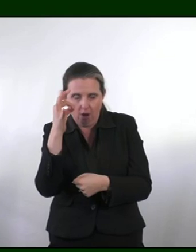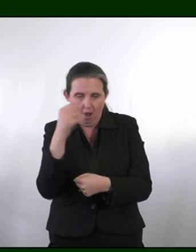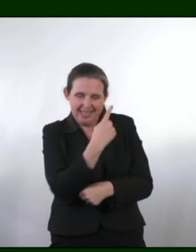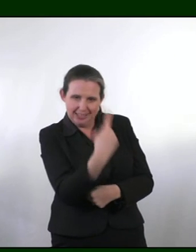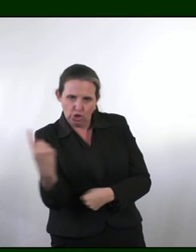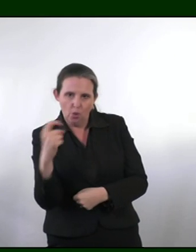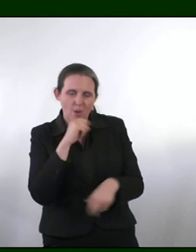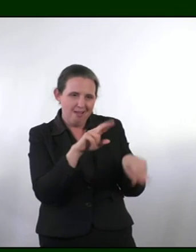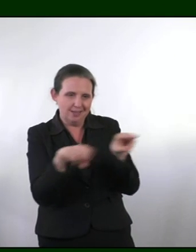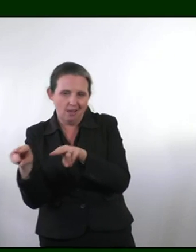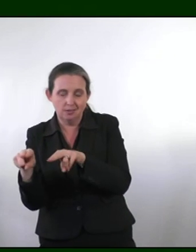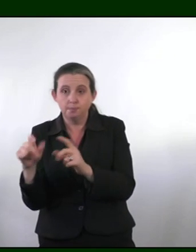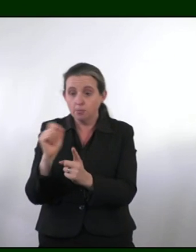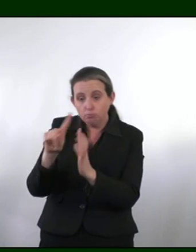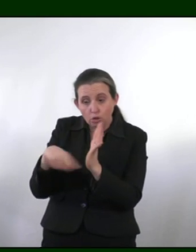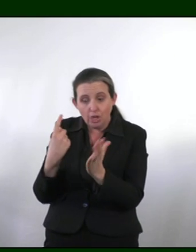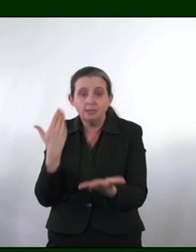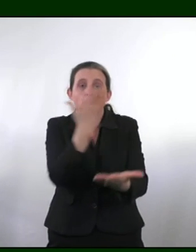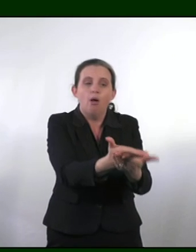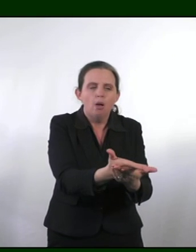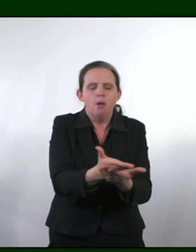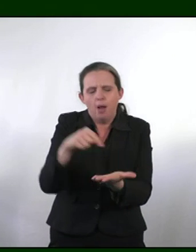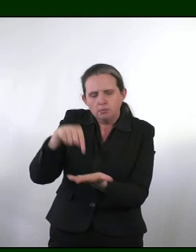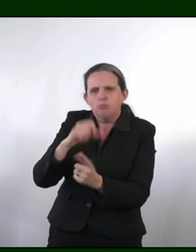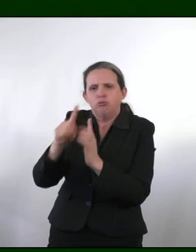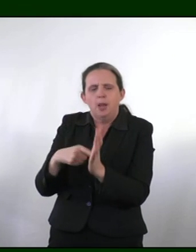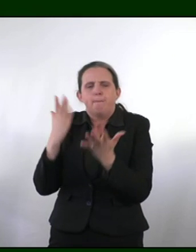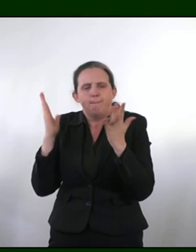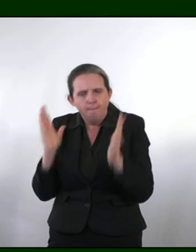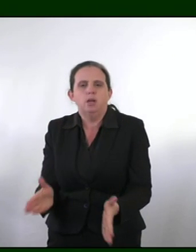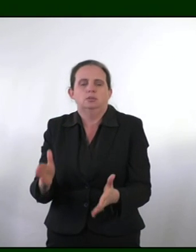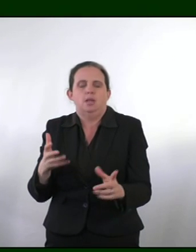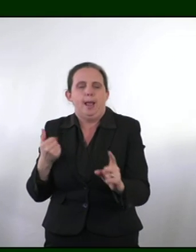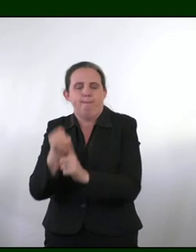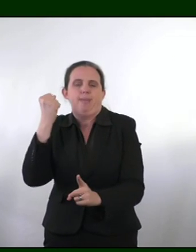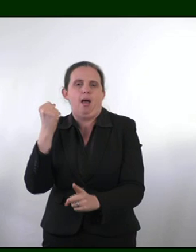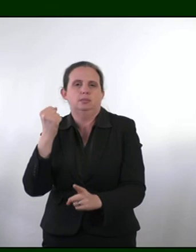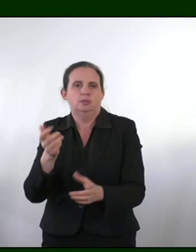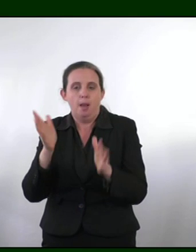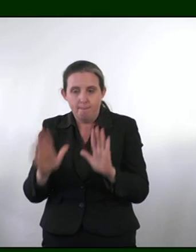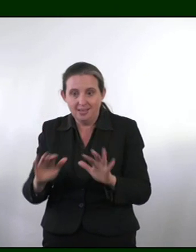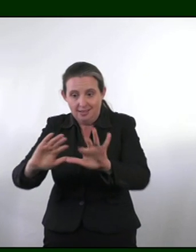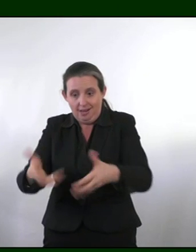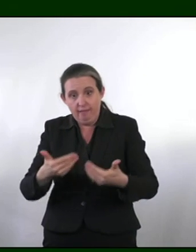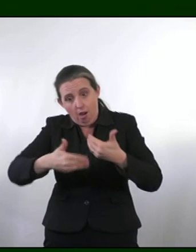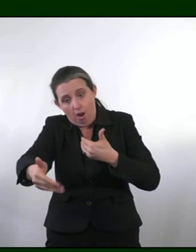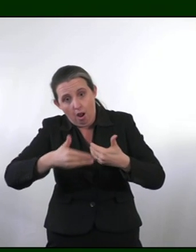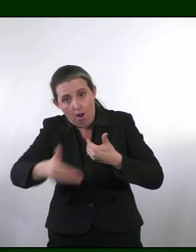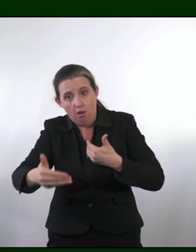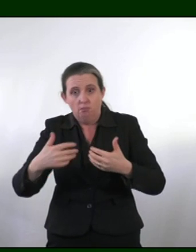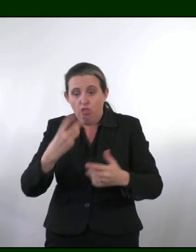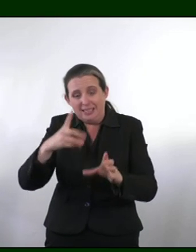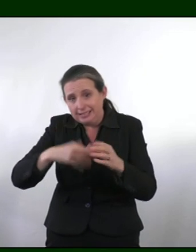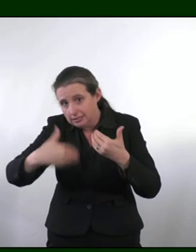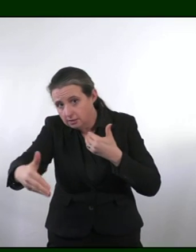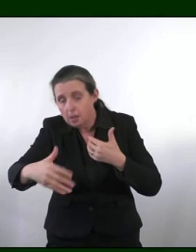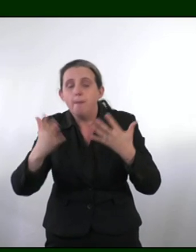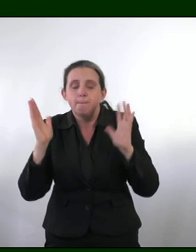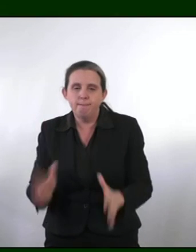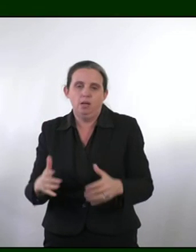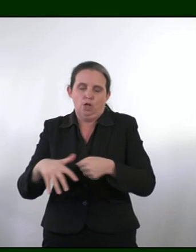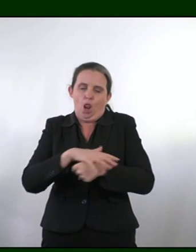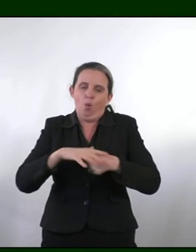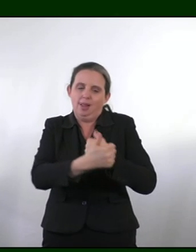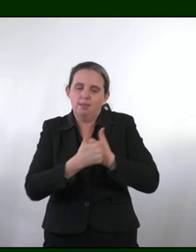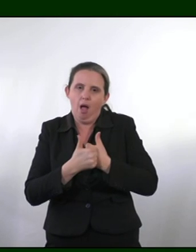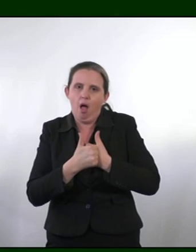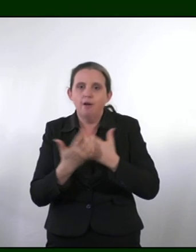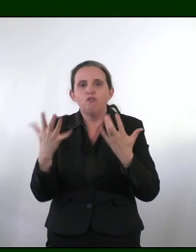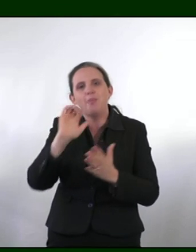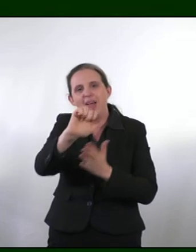Projects must have real impact, they must be delivered within this Parliament and they must command local support, including from their Member of Parliament.